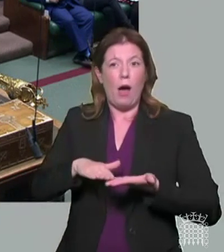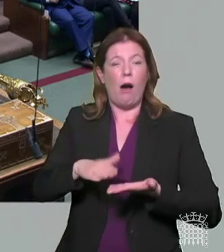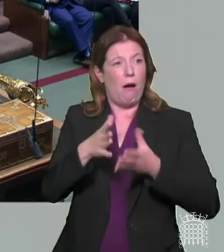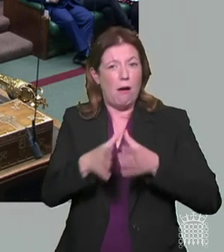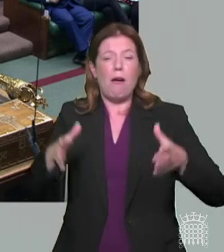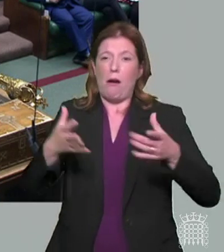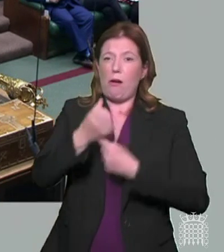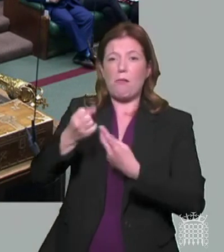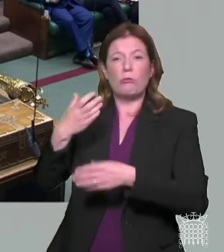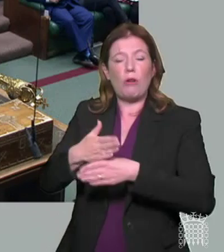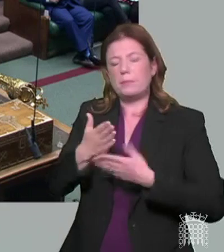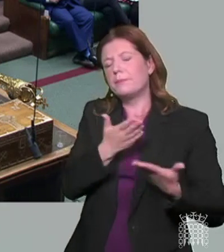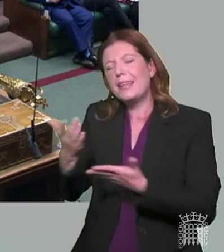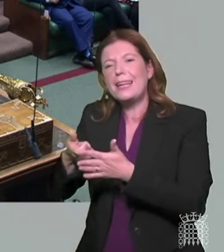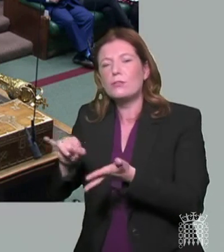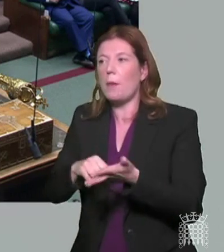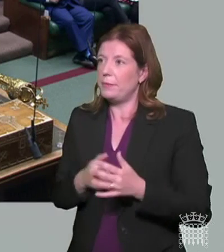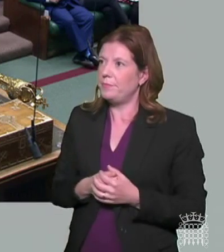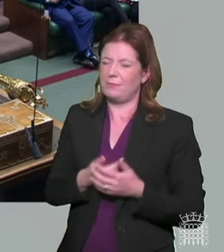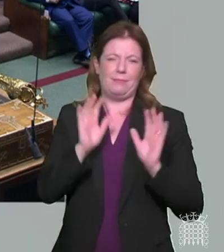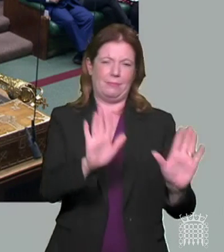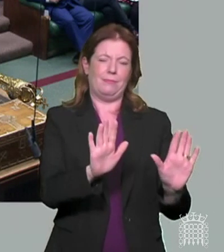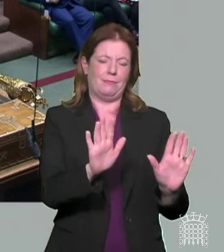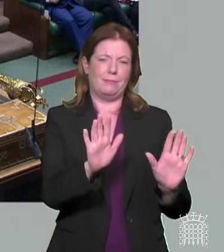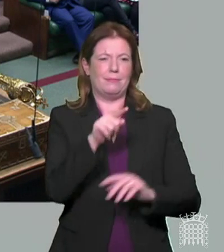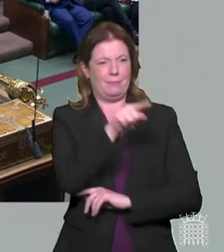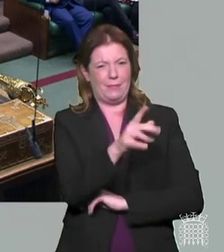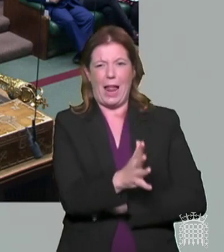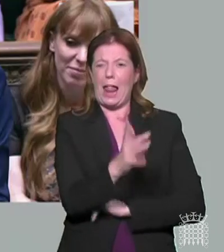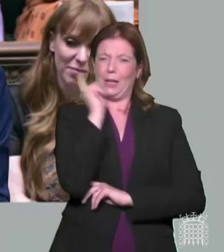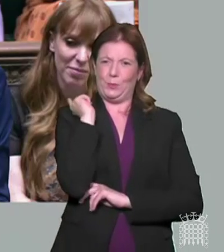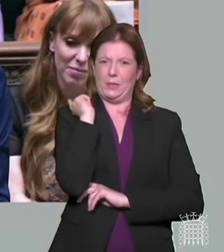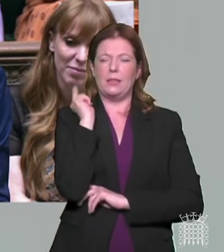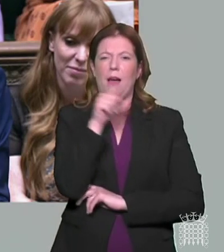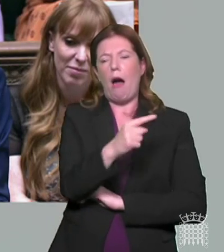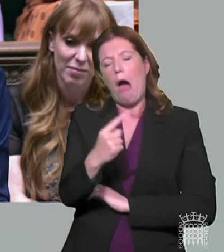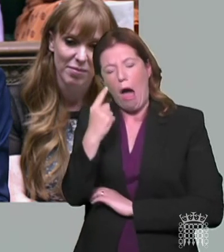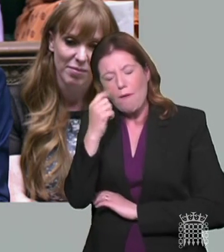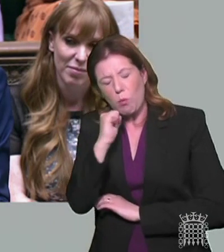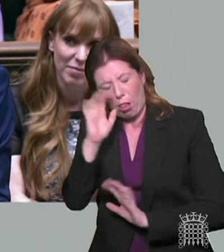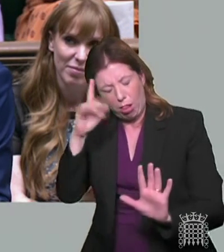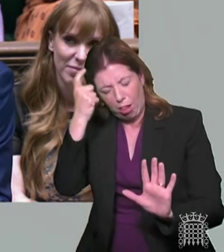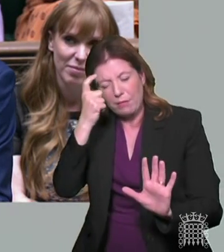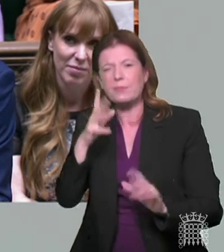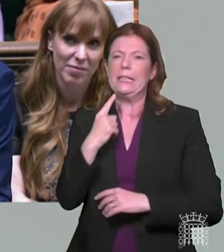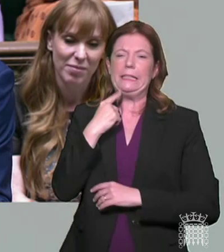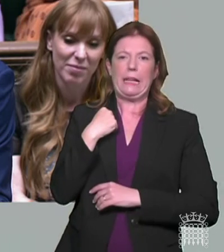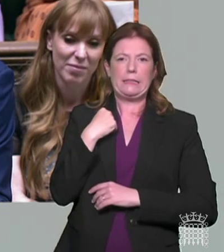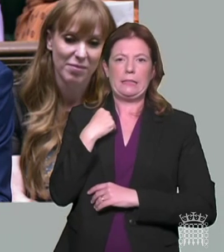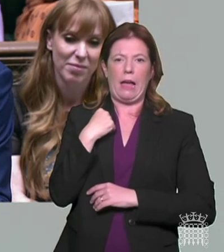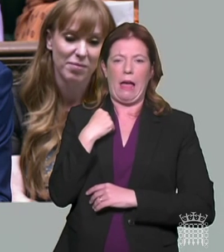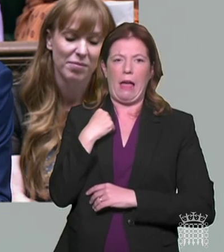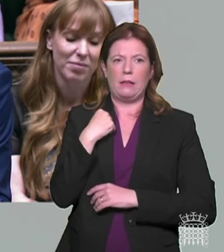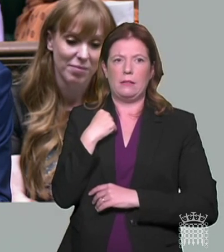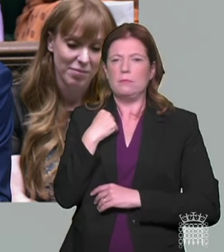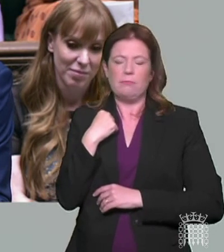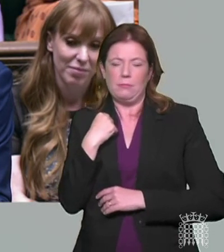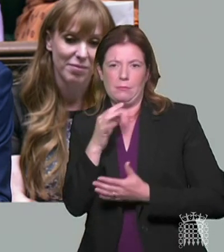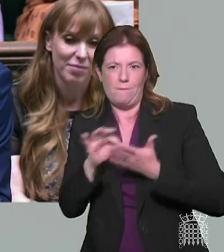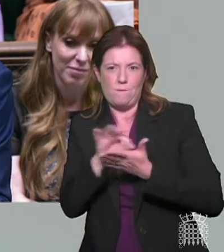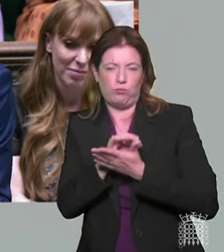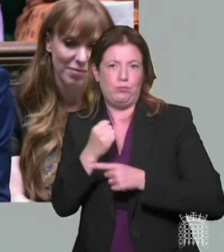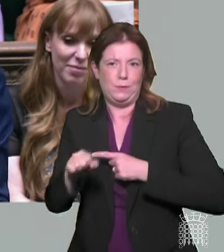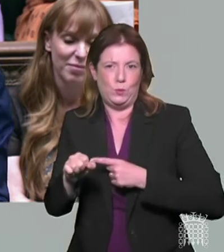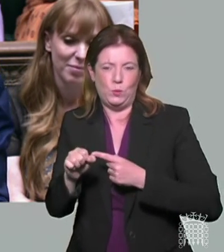Hang on; last week the Prime Minister said he will have a look at the idea, and yesterday he voted against it.